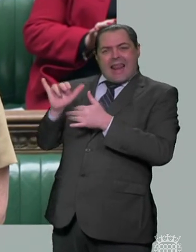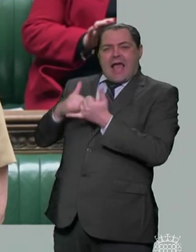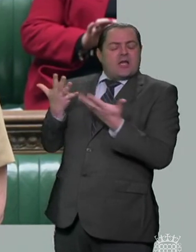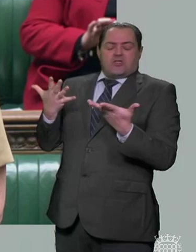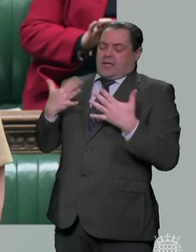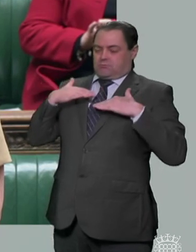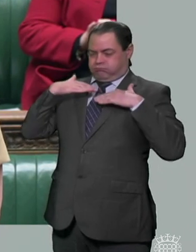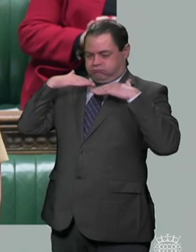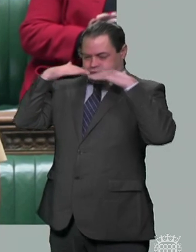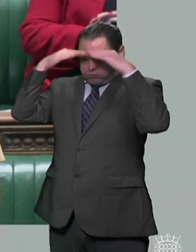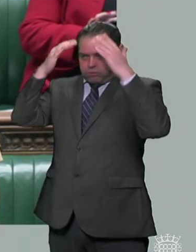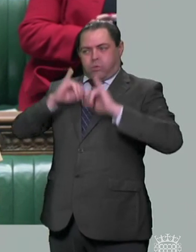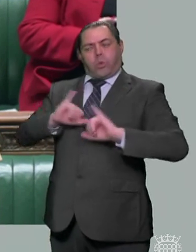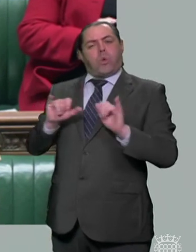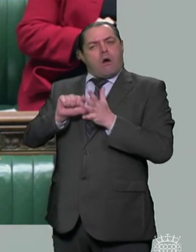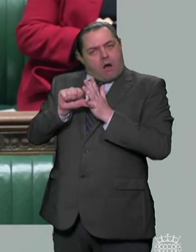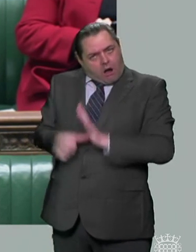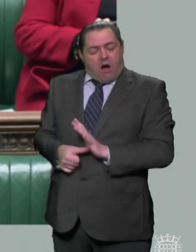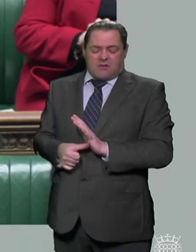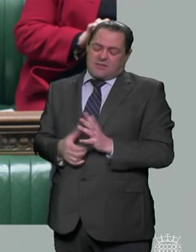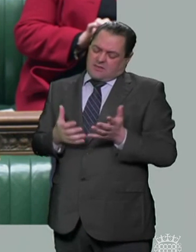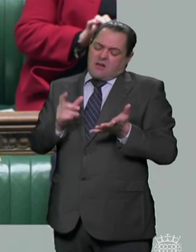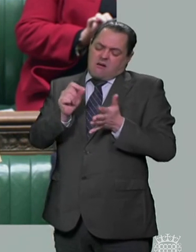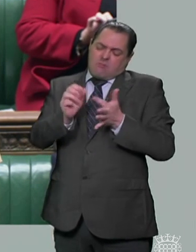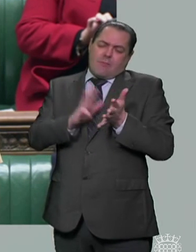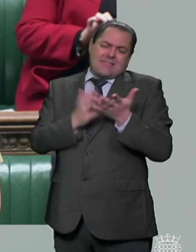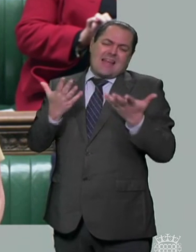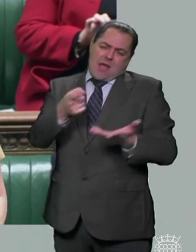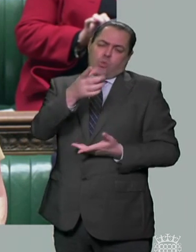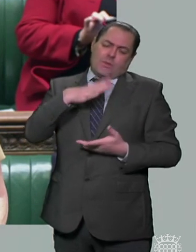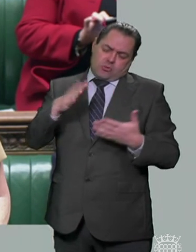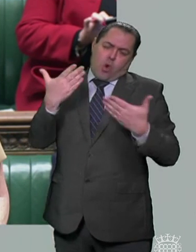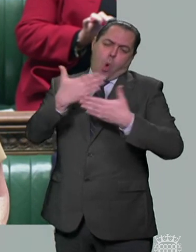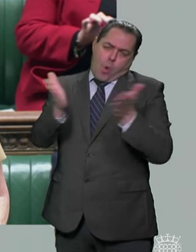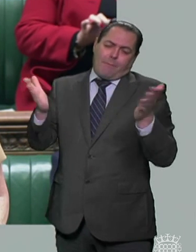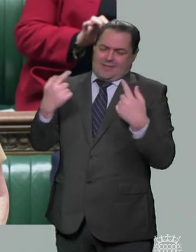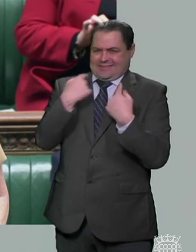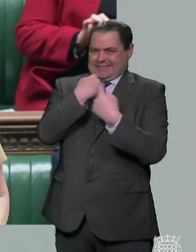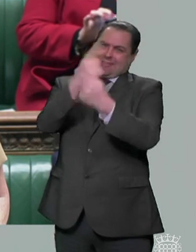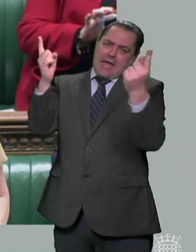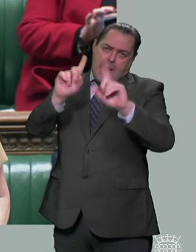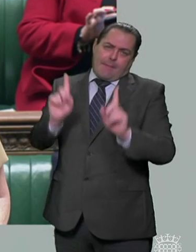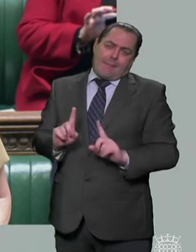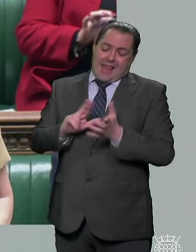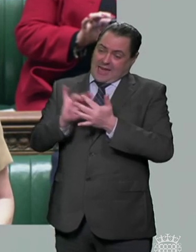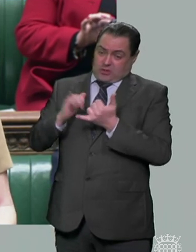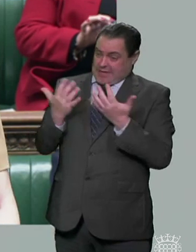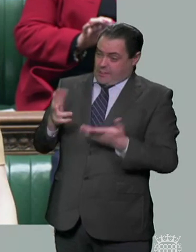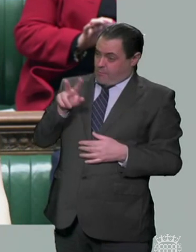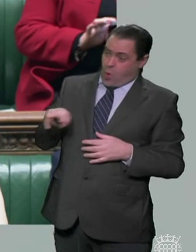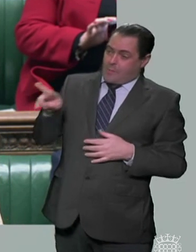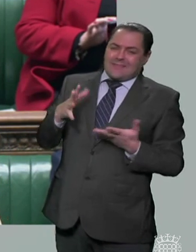Is it not time for the Prime Minister to be straight with people and give a frank assessment of the state of our NHS?